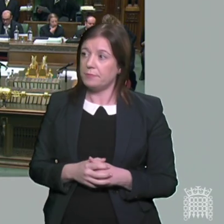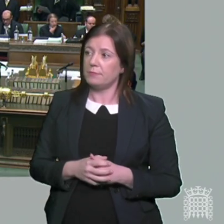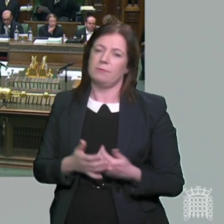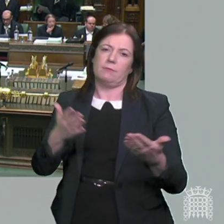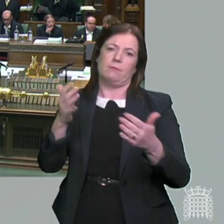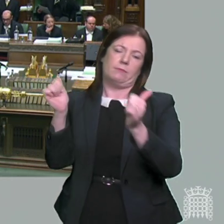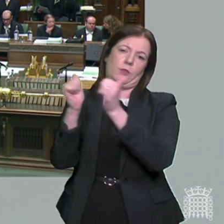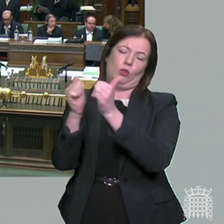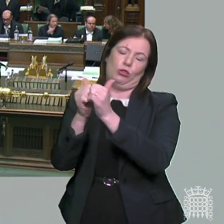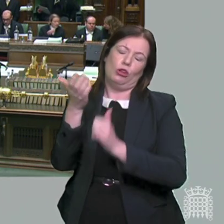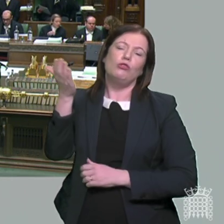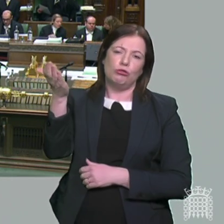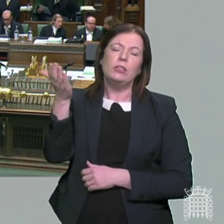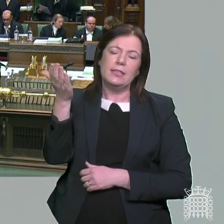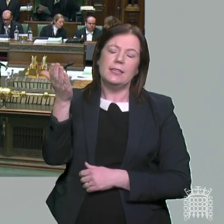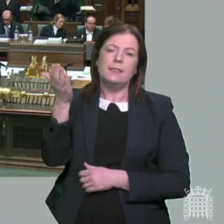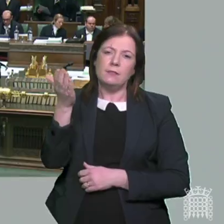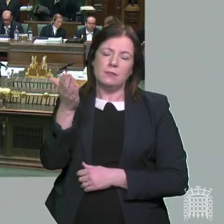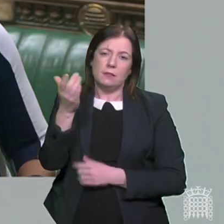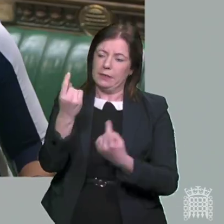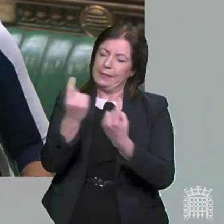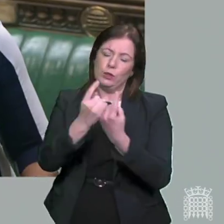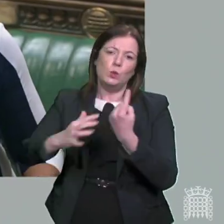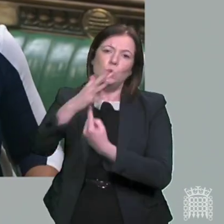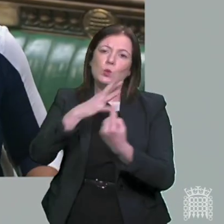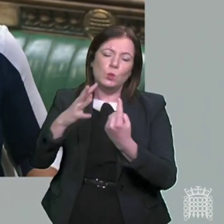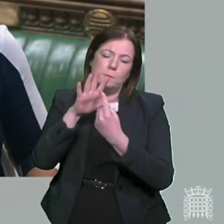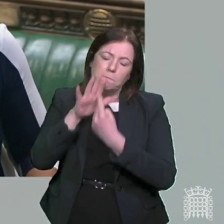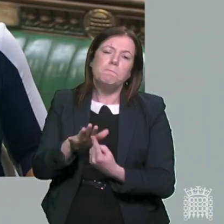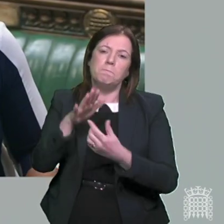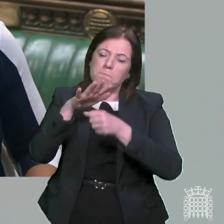I completely agree. This is a very serious issue.